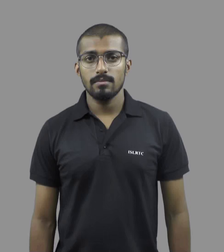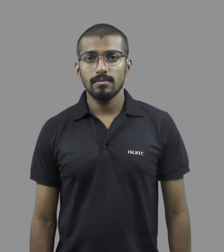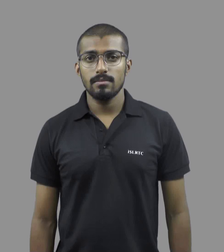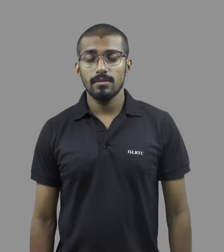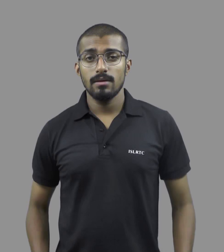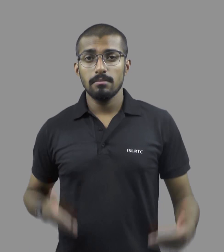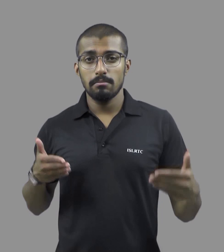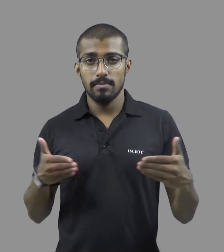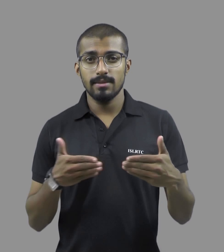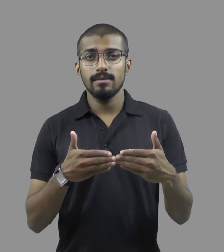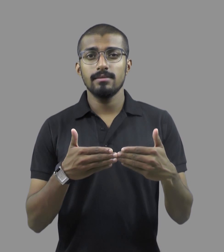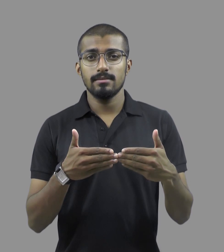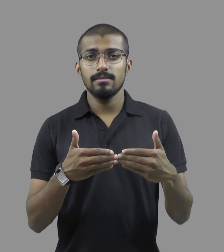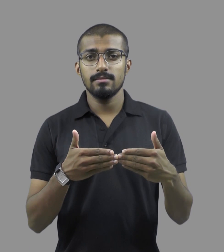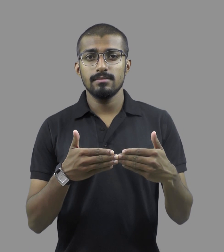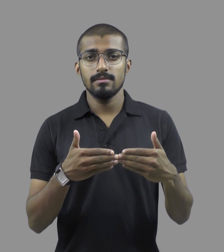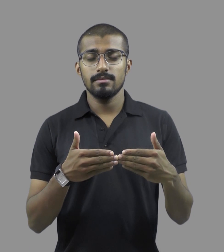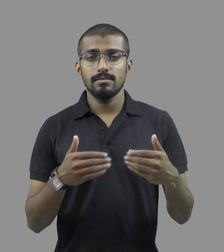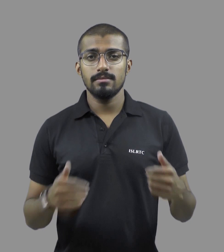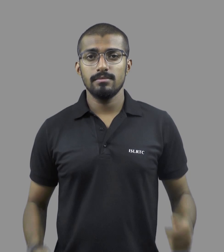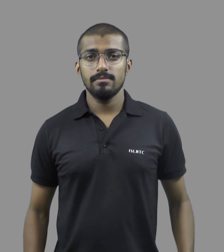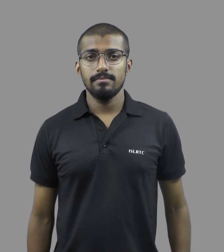Meet